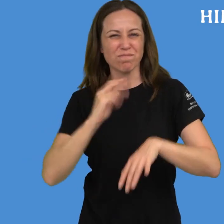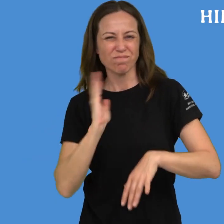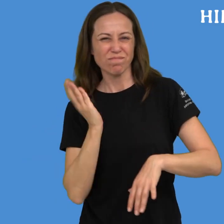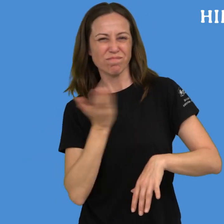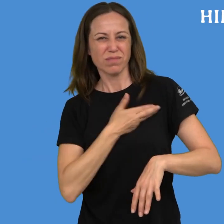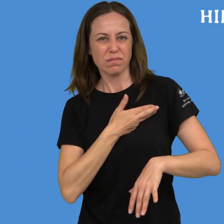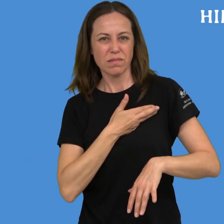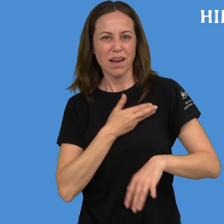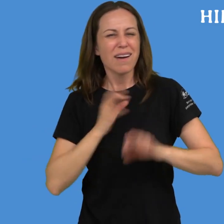afectar